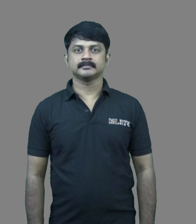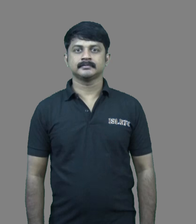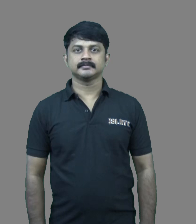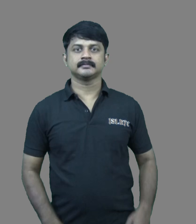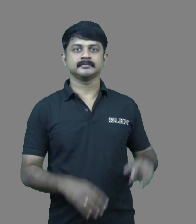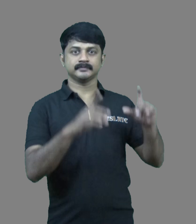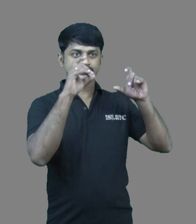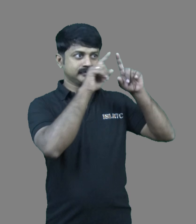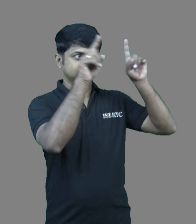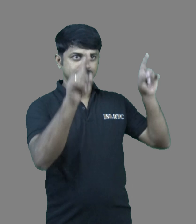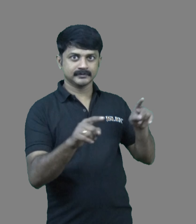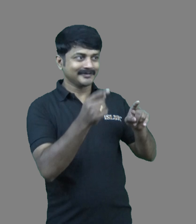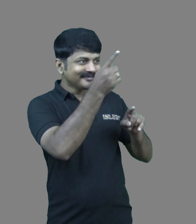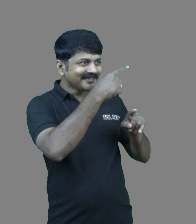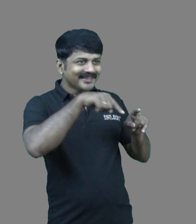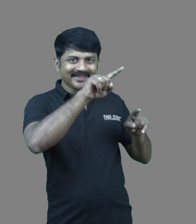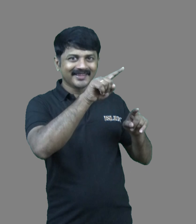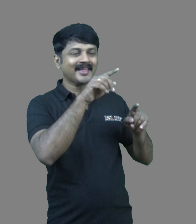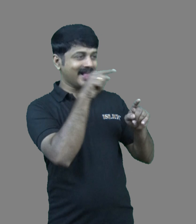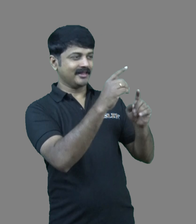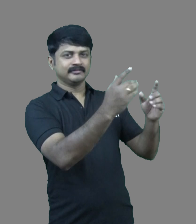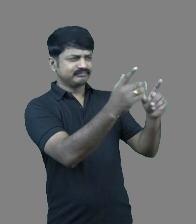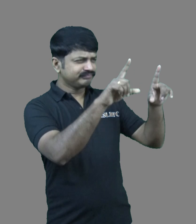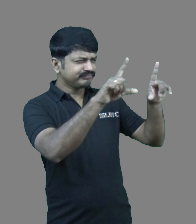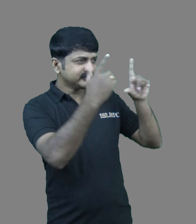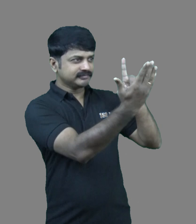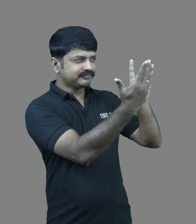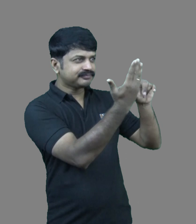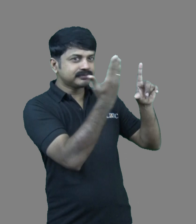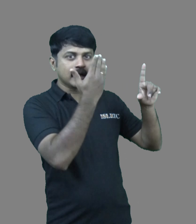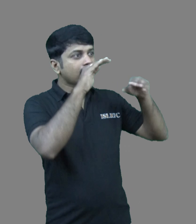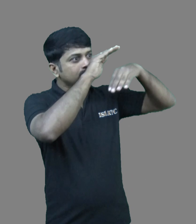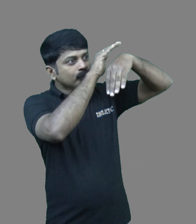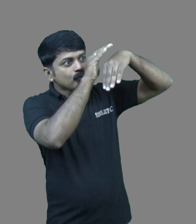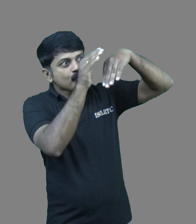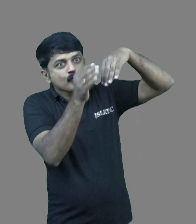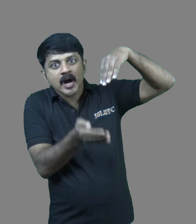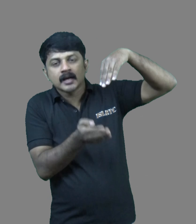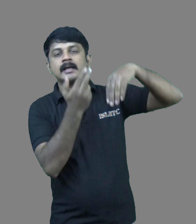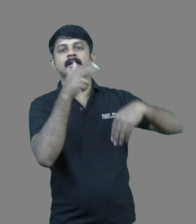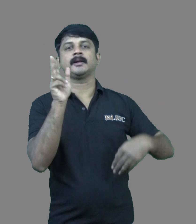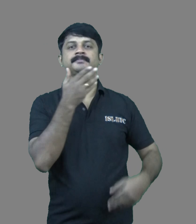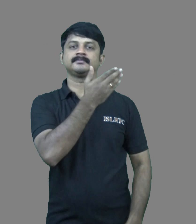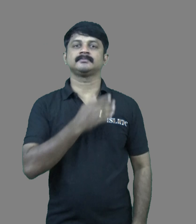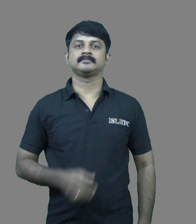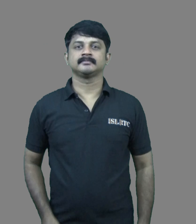Vector Graphics